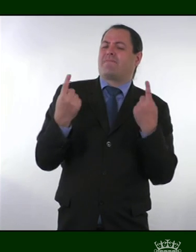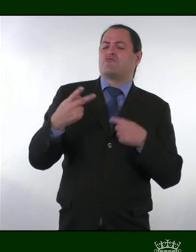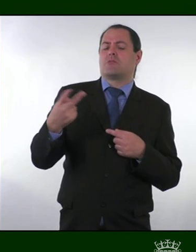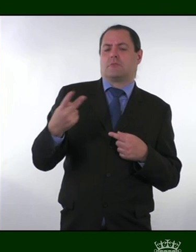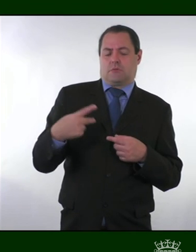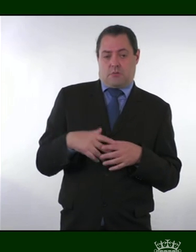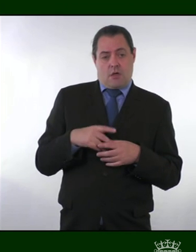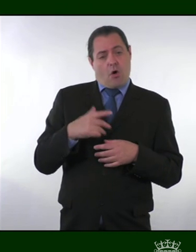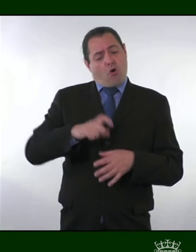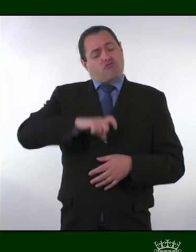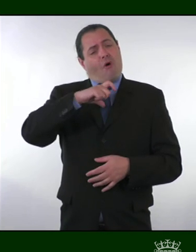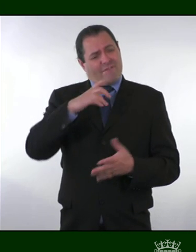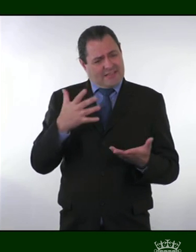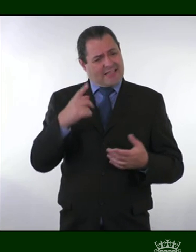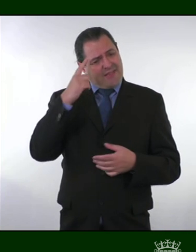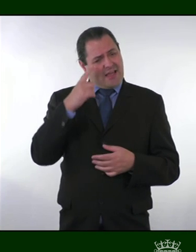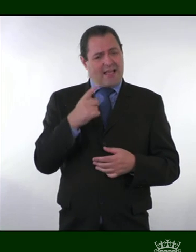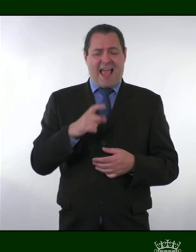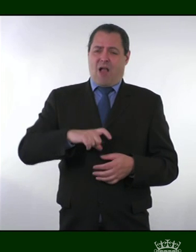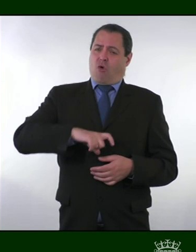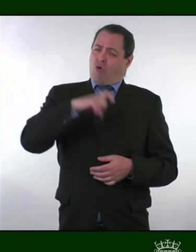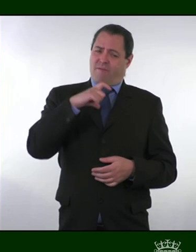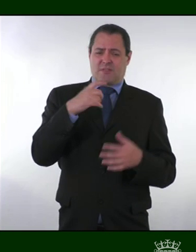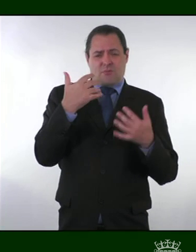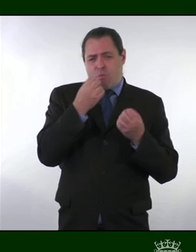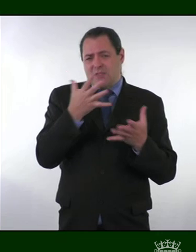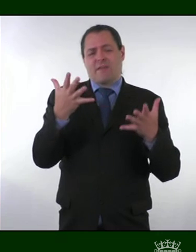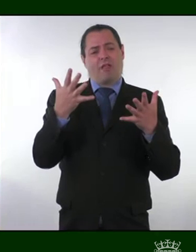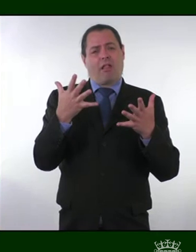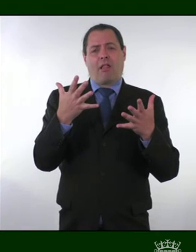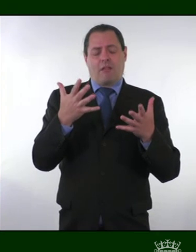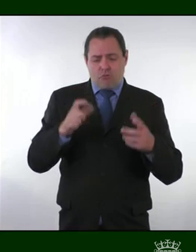An ounce of confidence is worth a ton of taxpayers’ money.